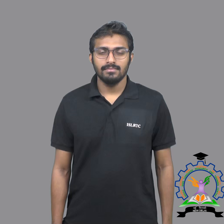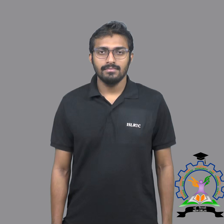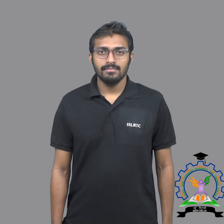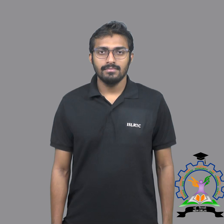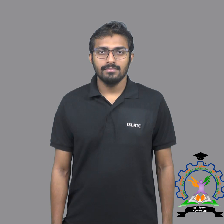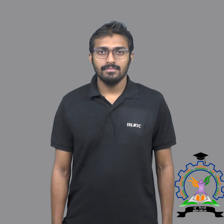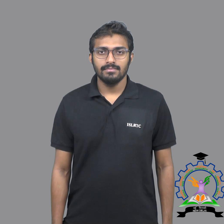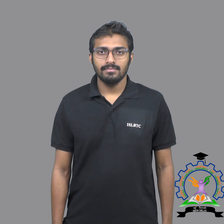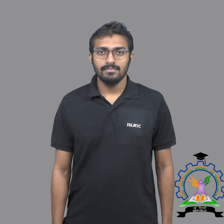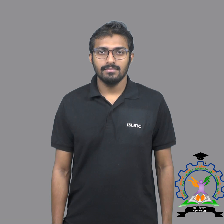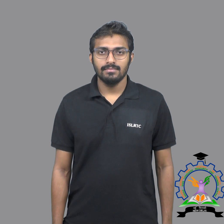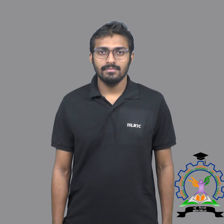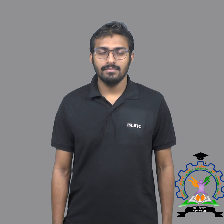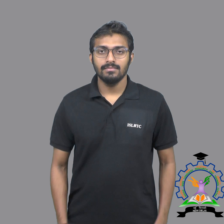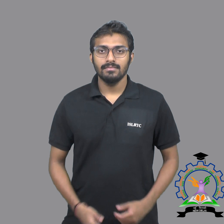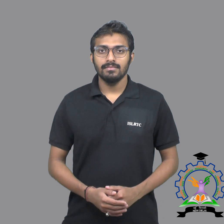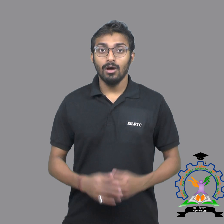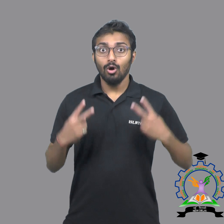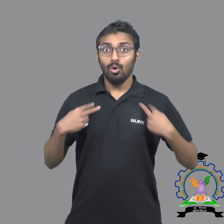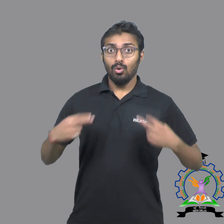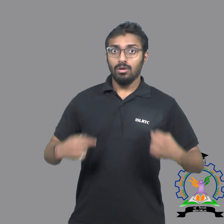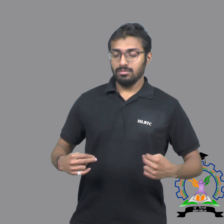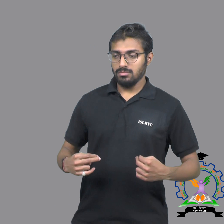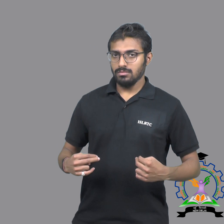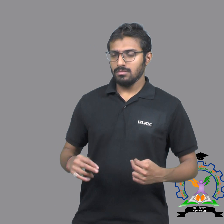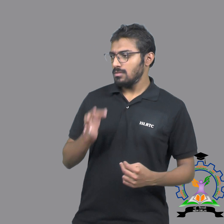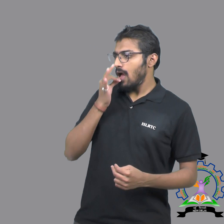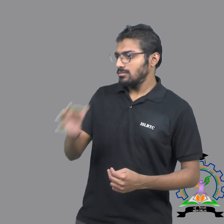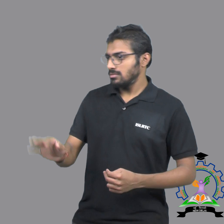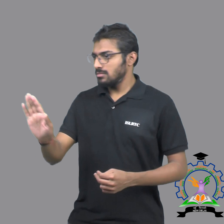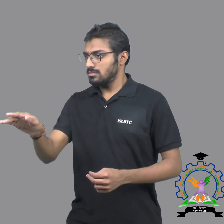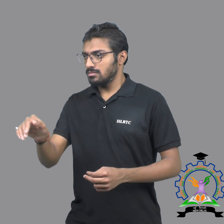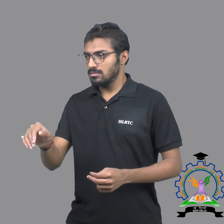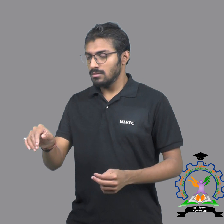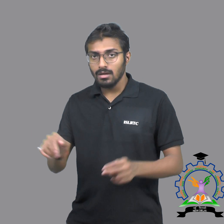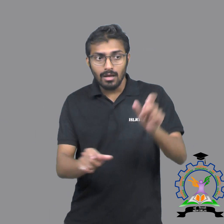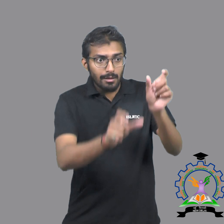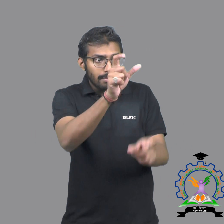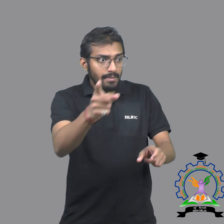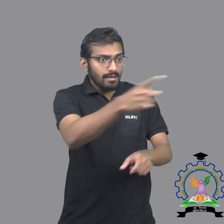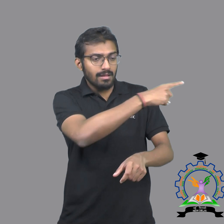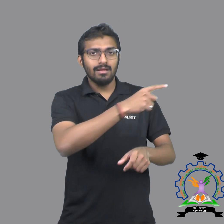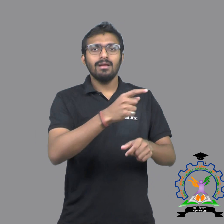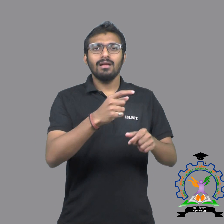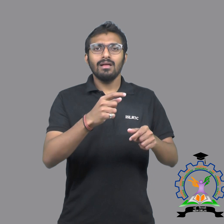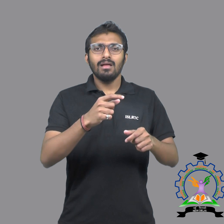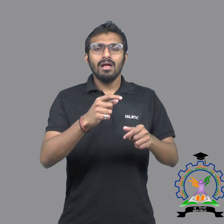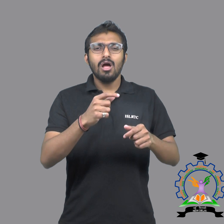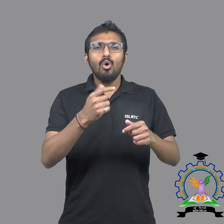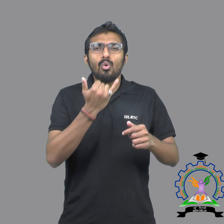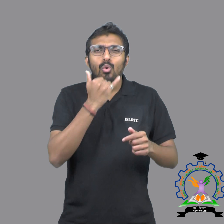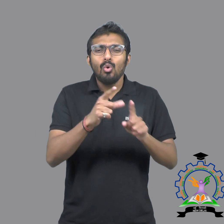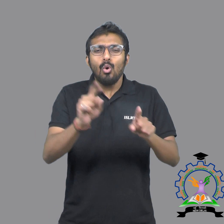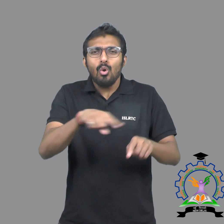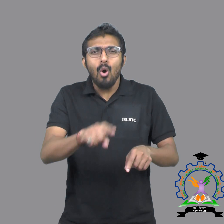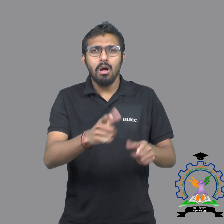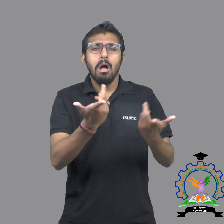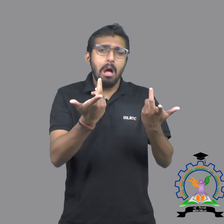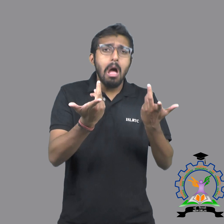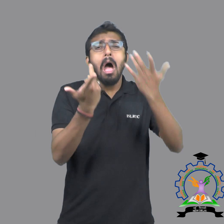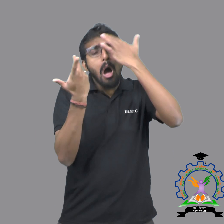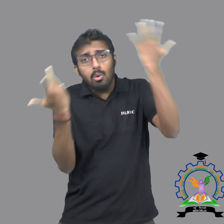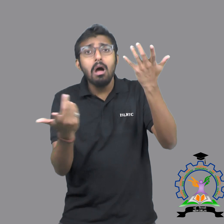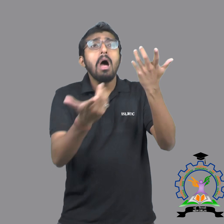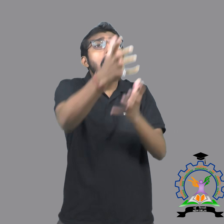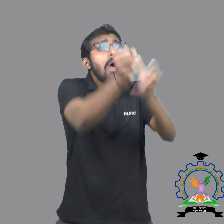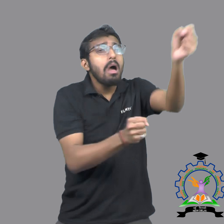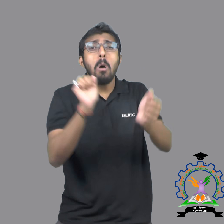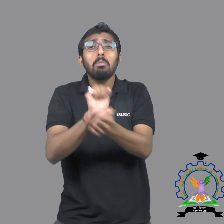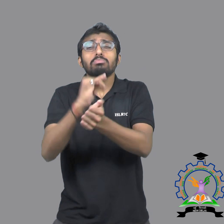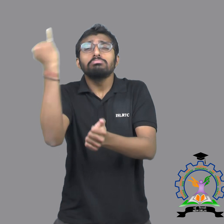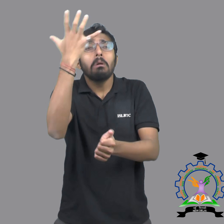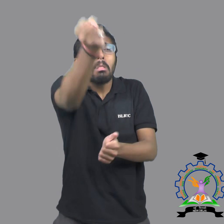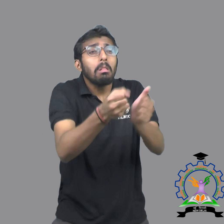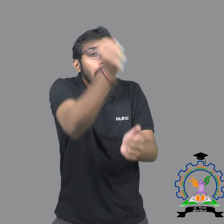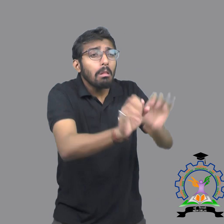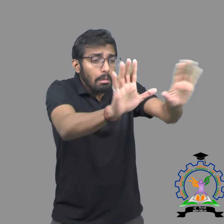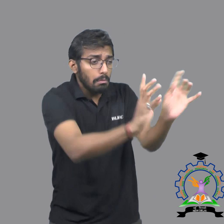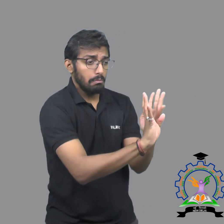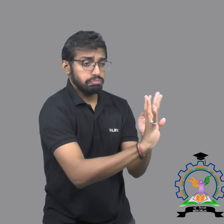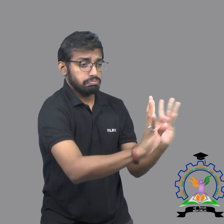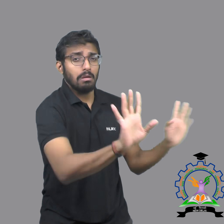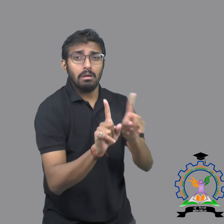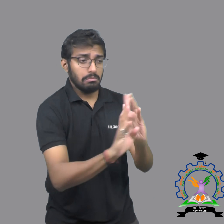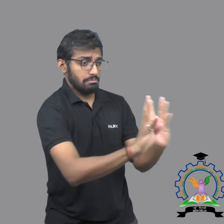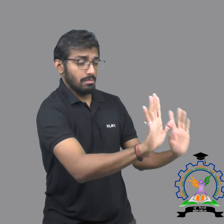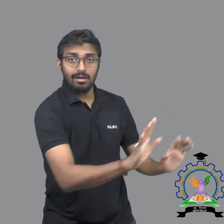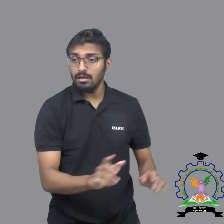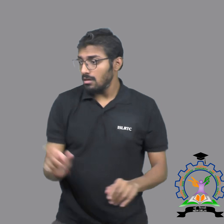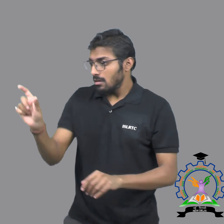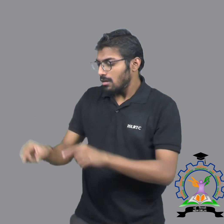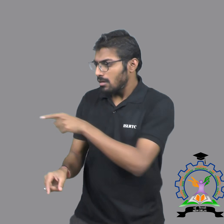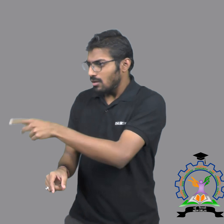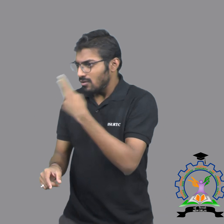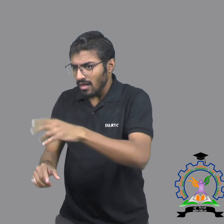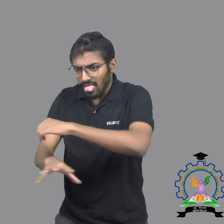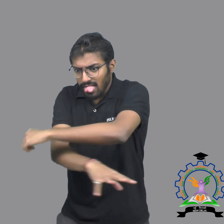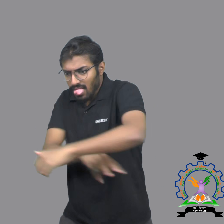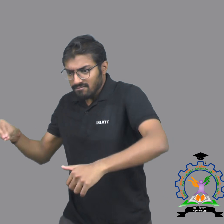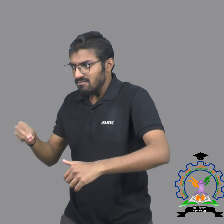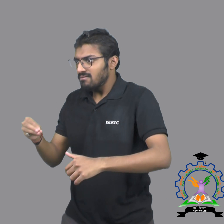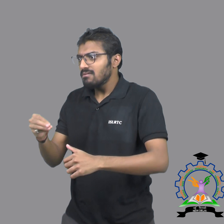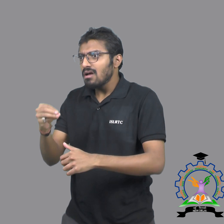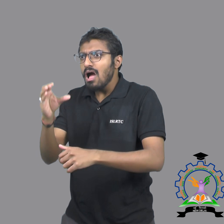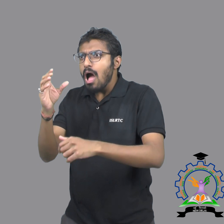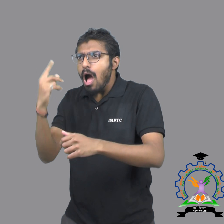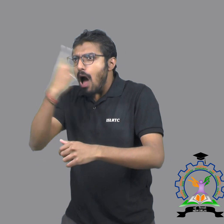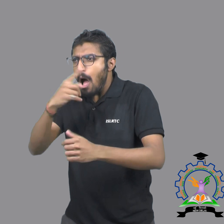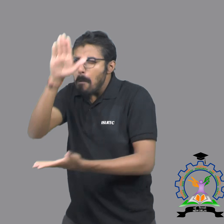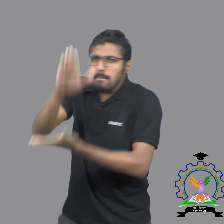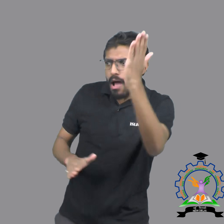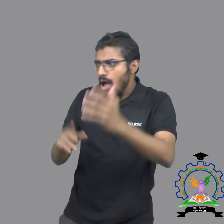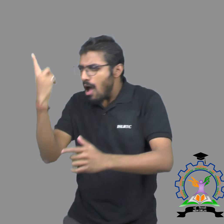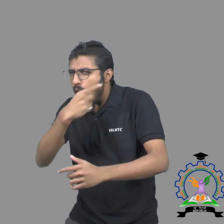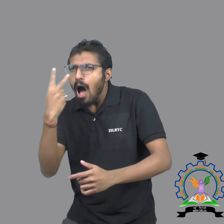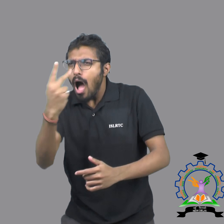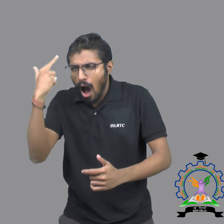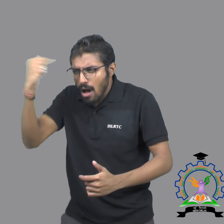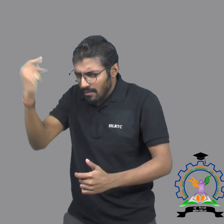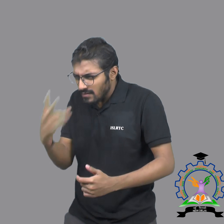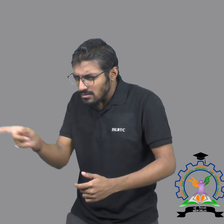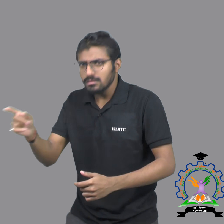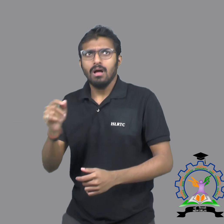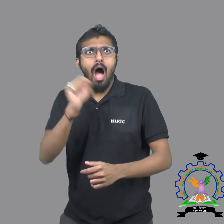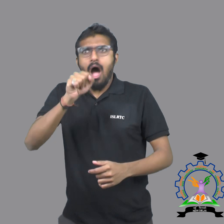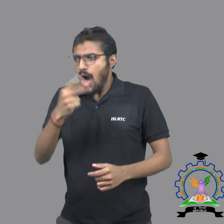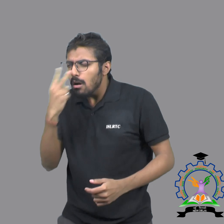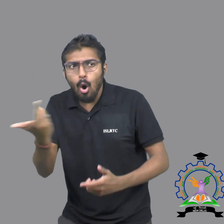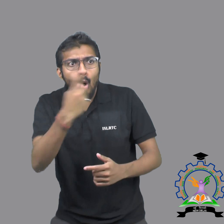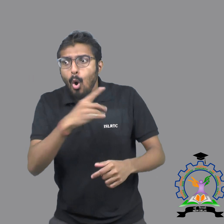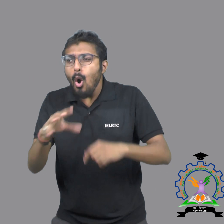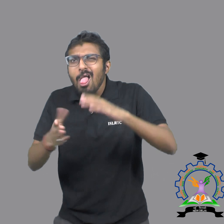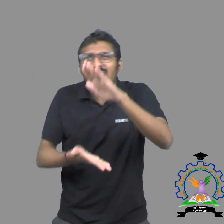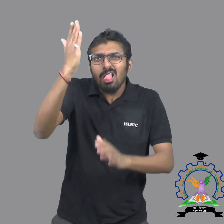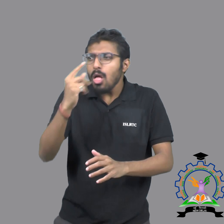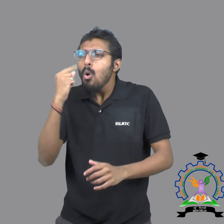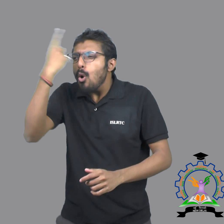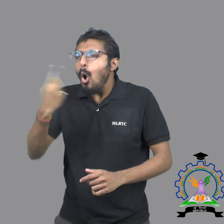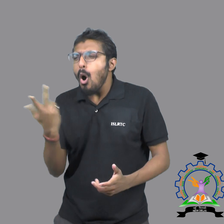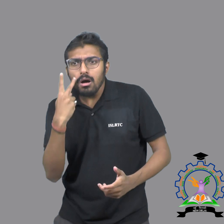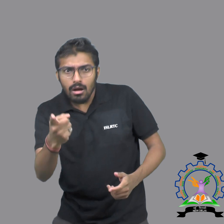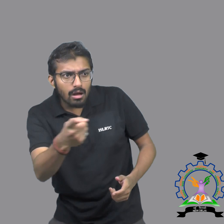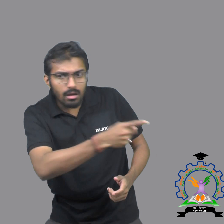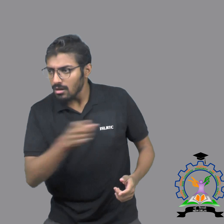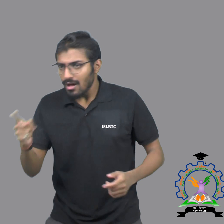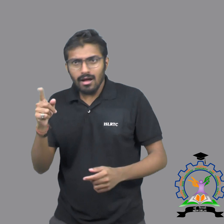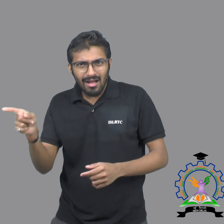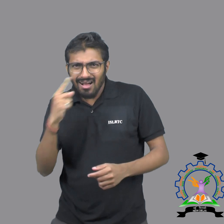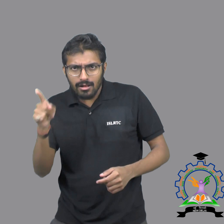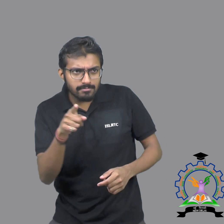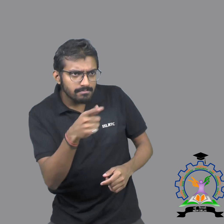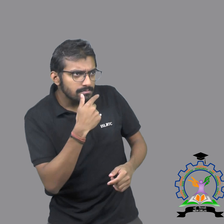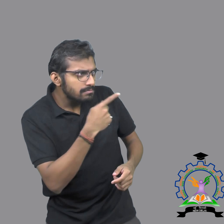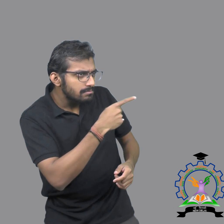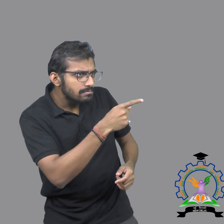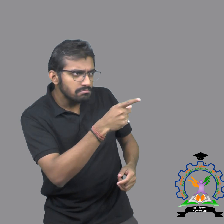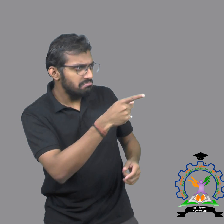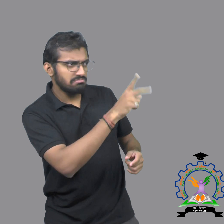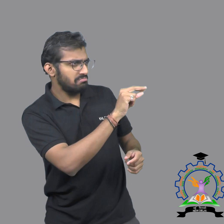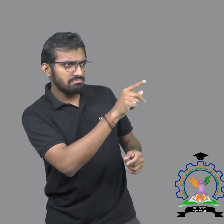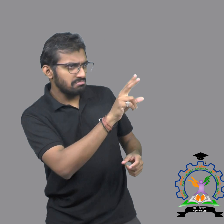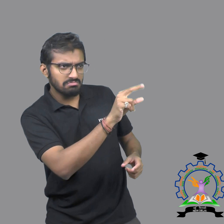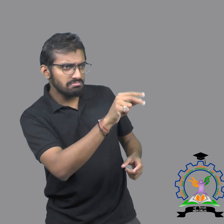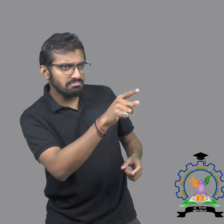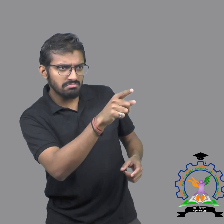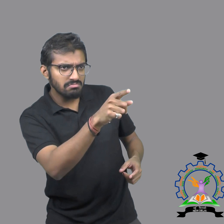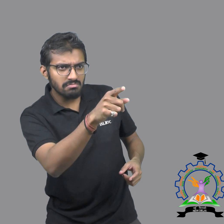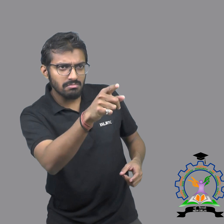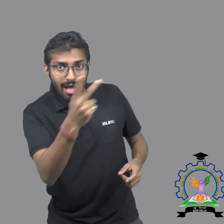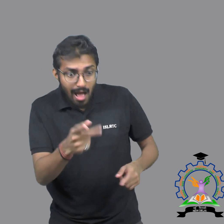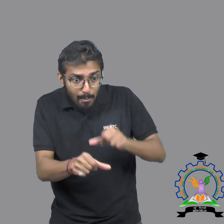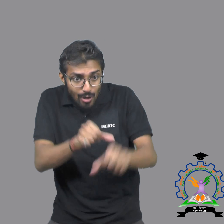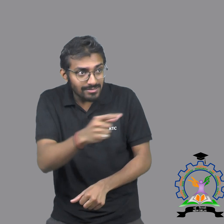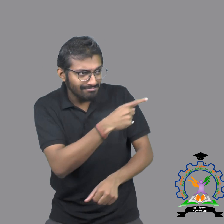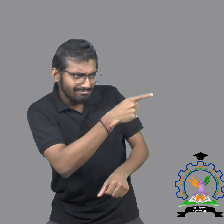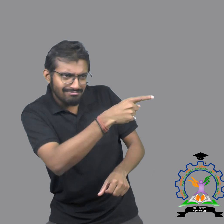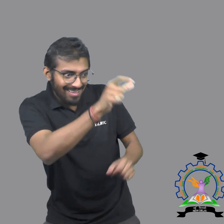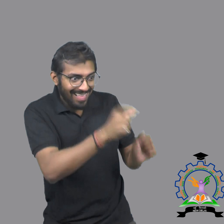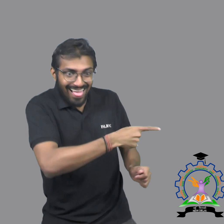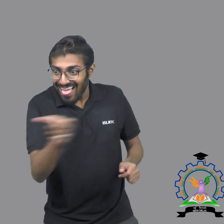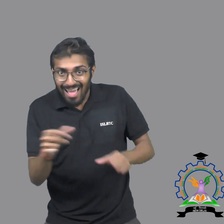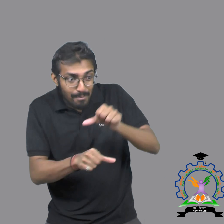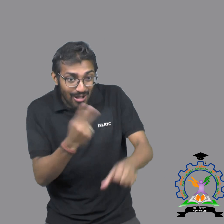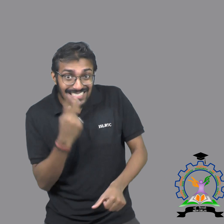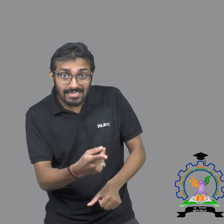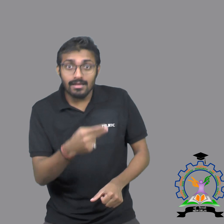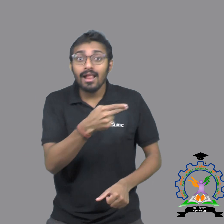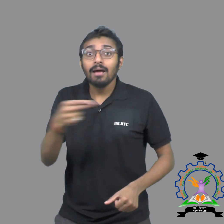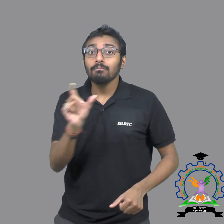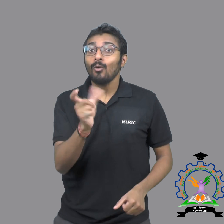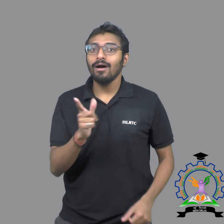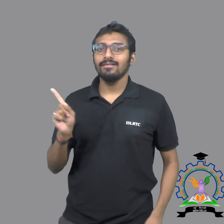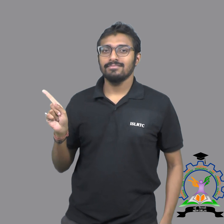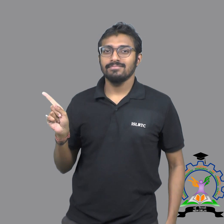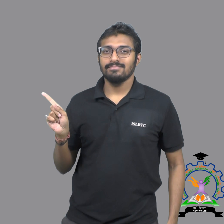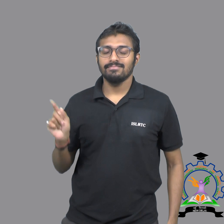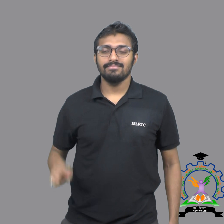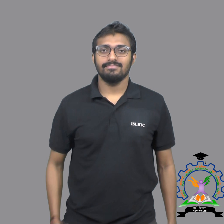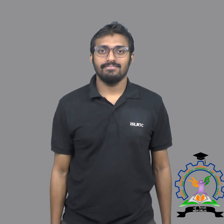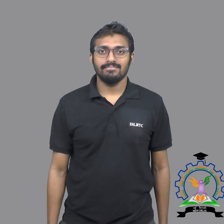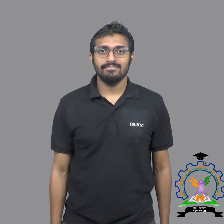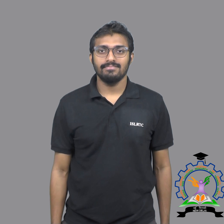Identification Parade